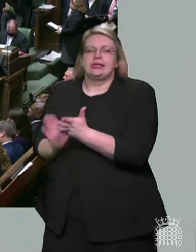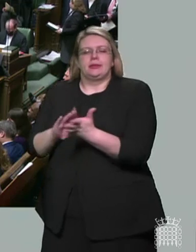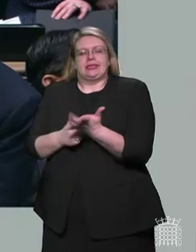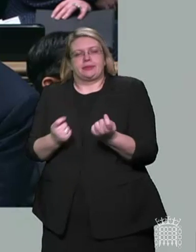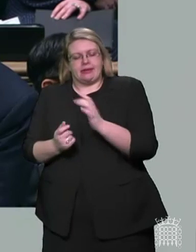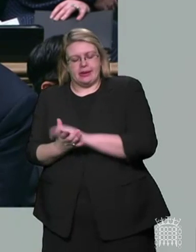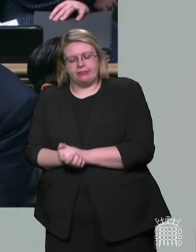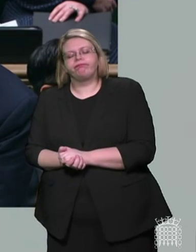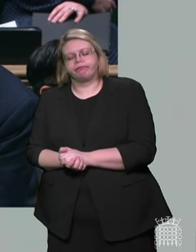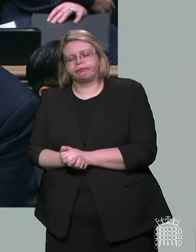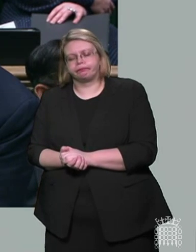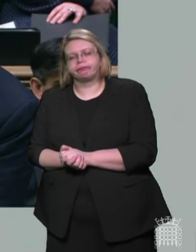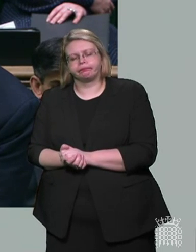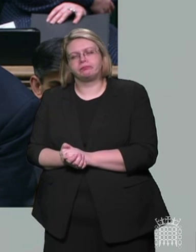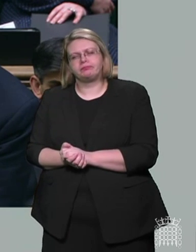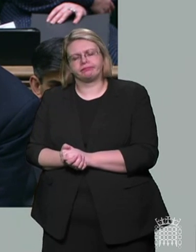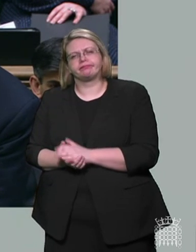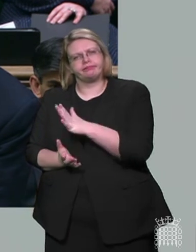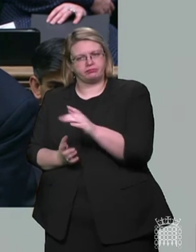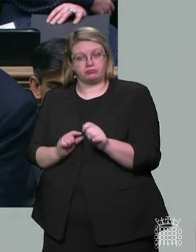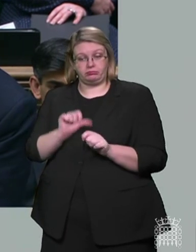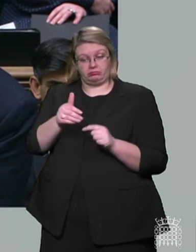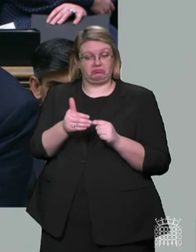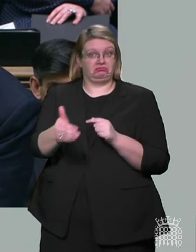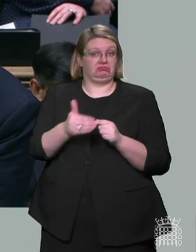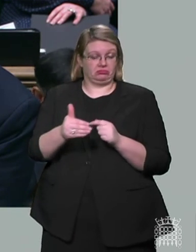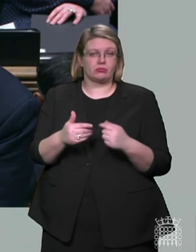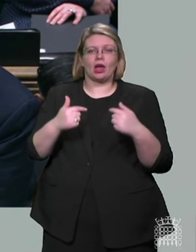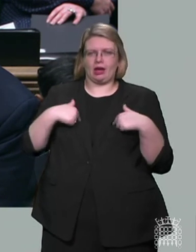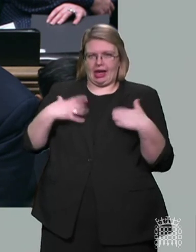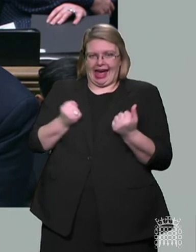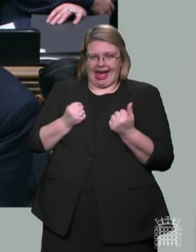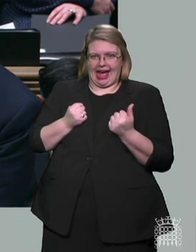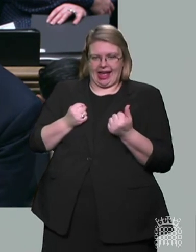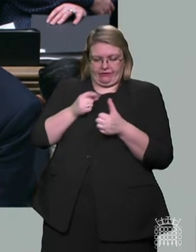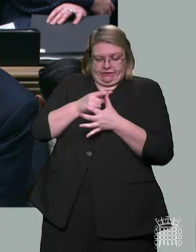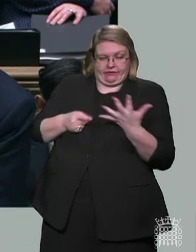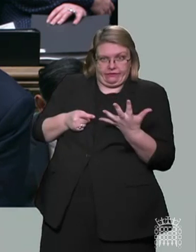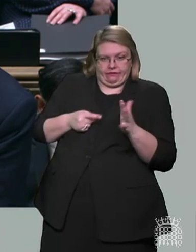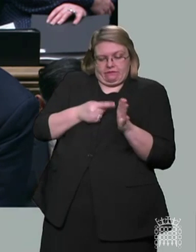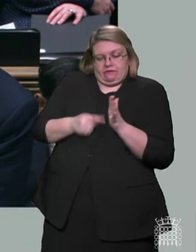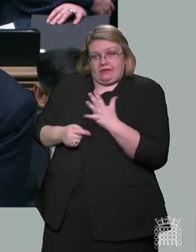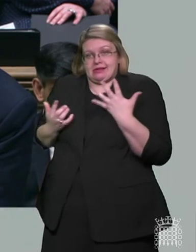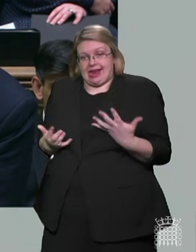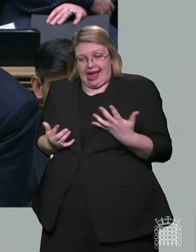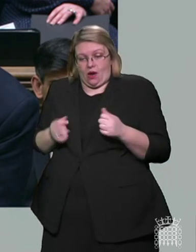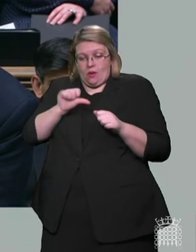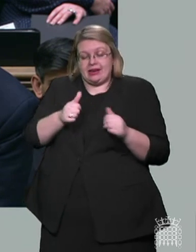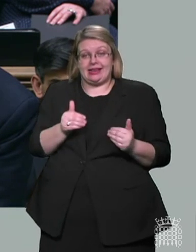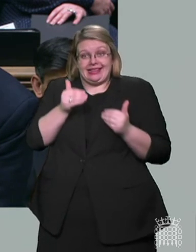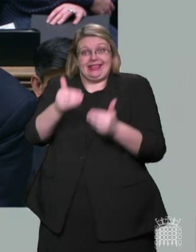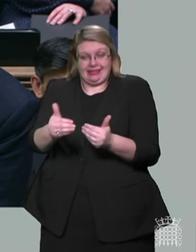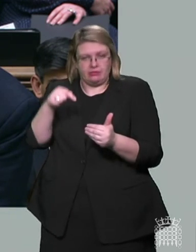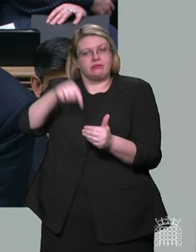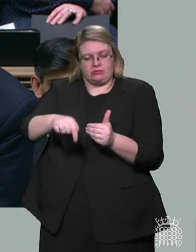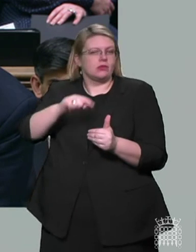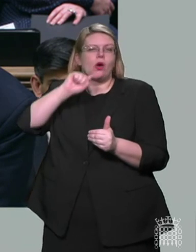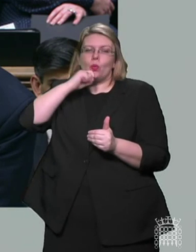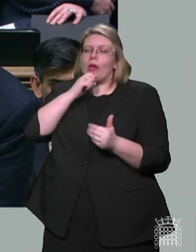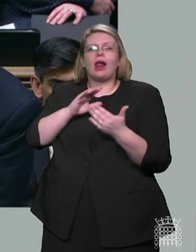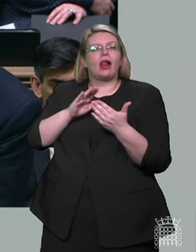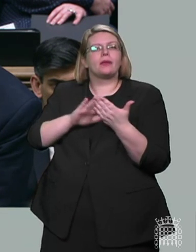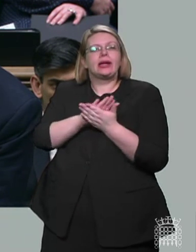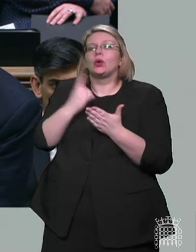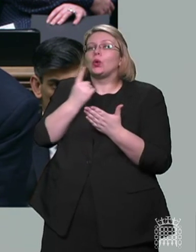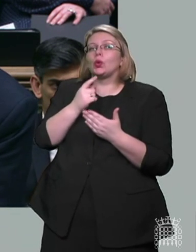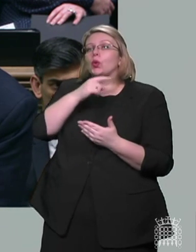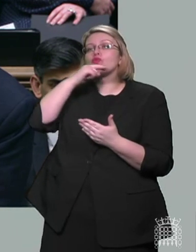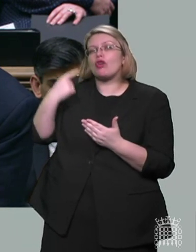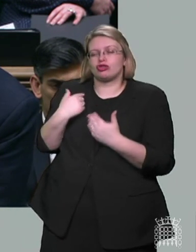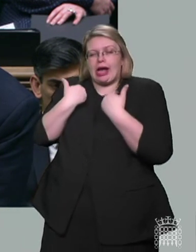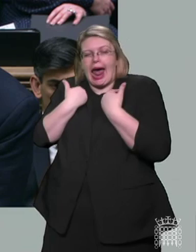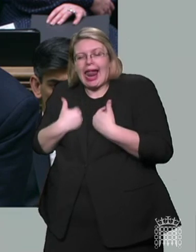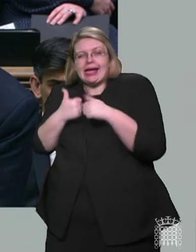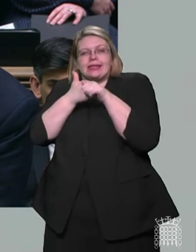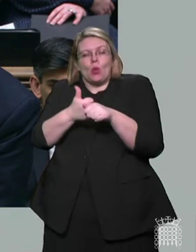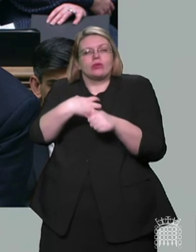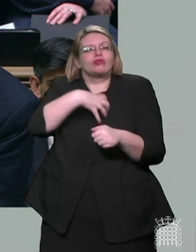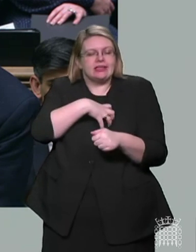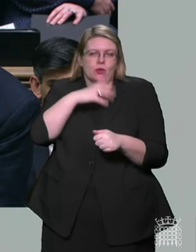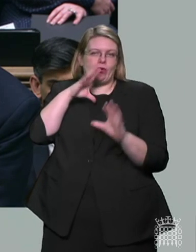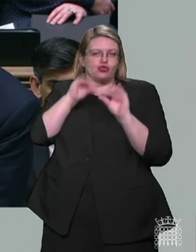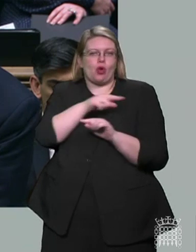As I said, we are bringing forward in the next wave of sanctions measures that will stop all Russian banks, all oligarchs, all Russian individuals raising money on London markets.